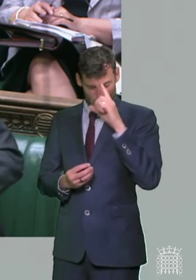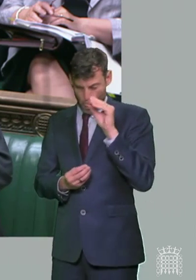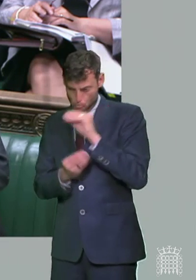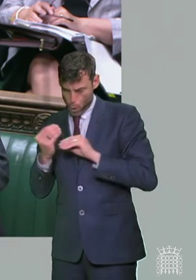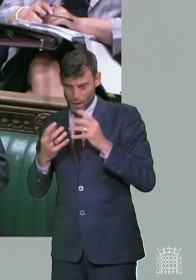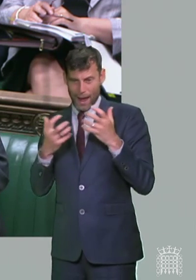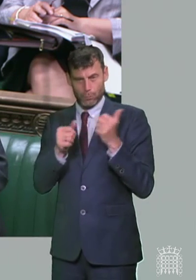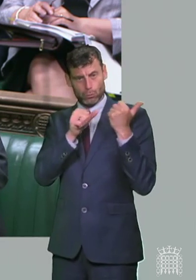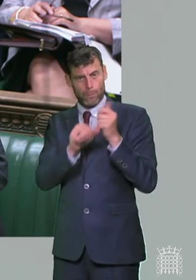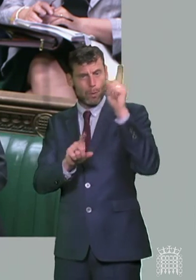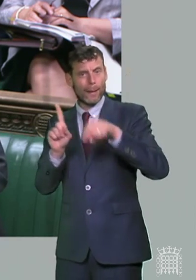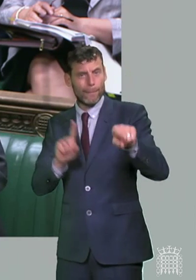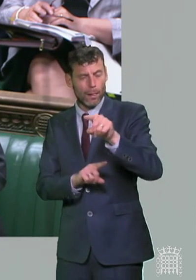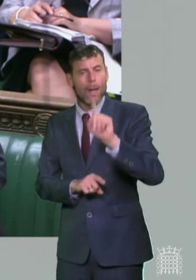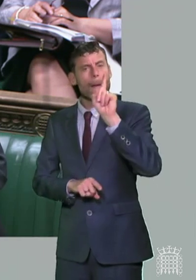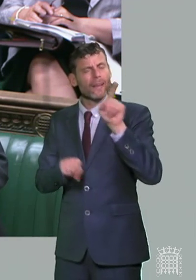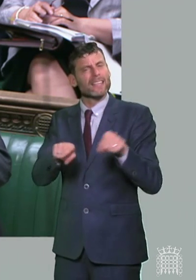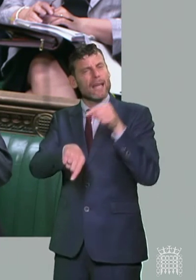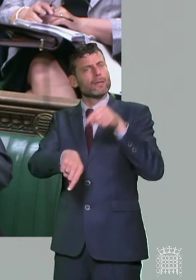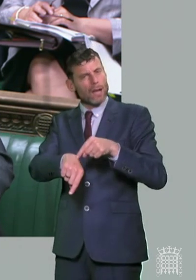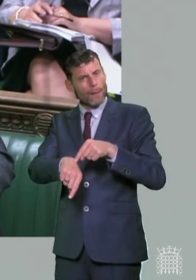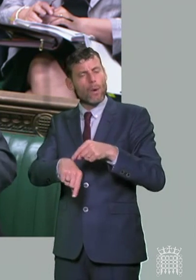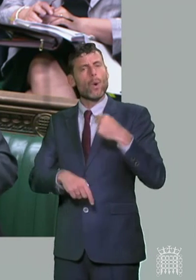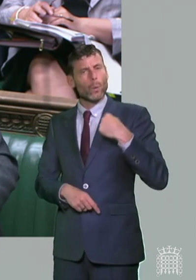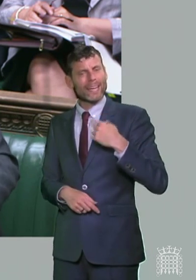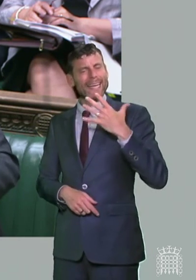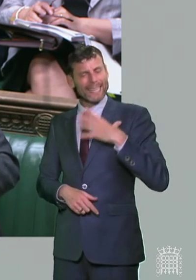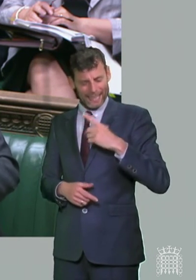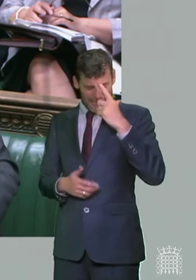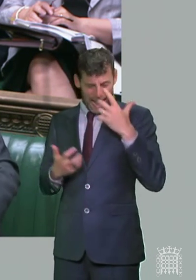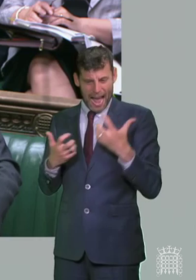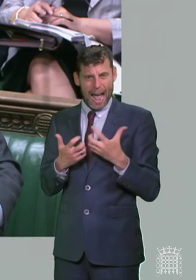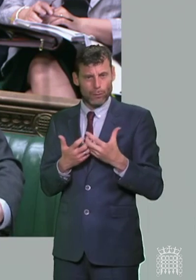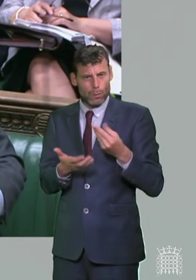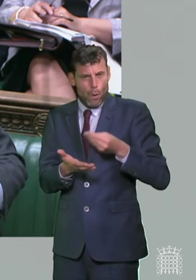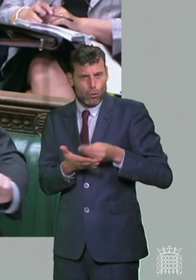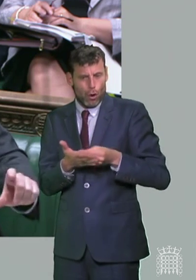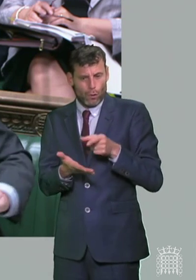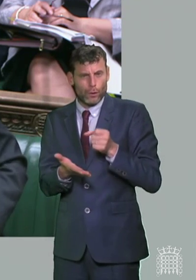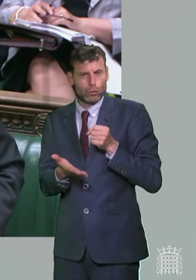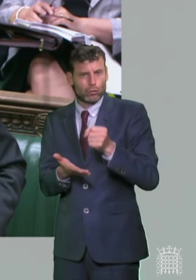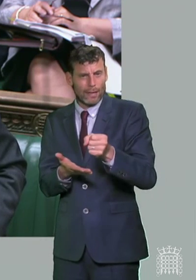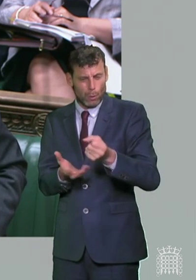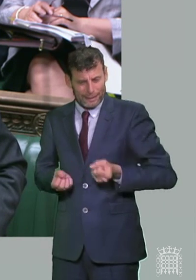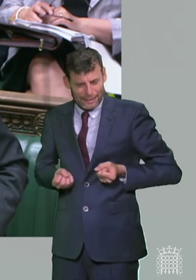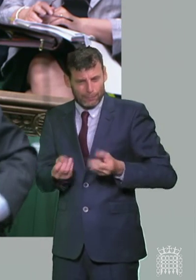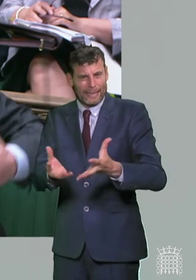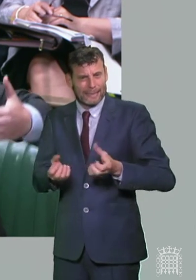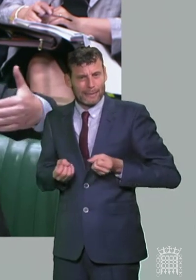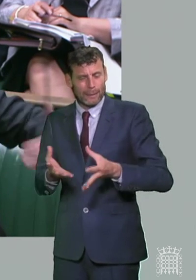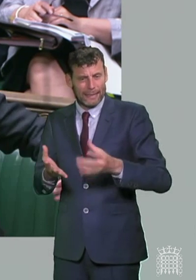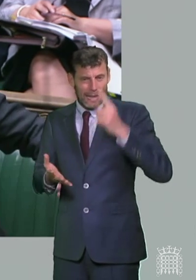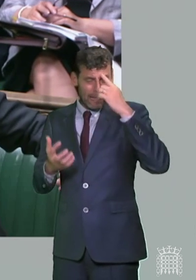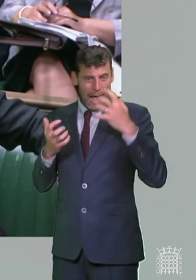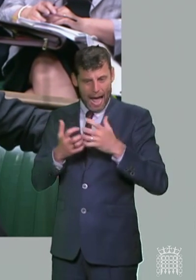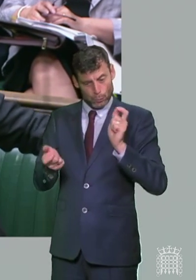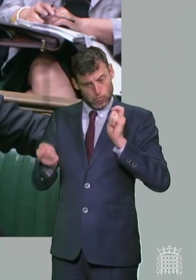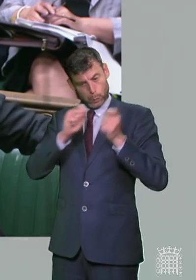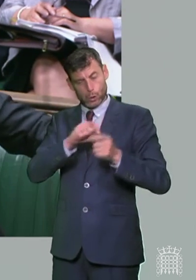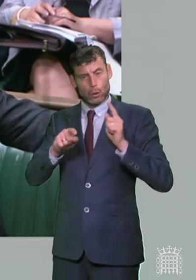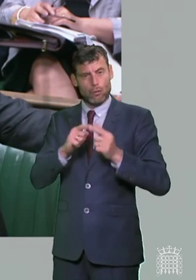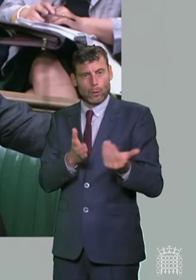But meantime, what we are also trying to do is cut the cost of transport, which is a big part of people’s weekly outgoings, by reforming our railways.